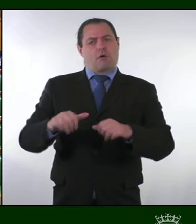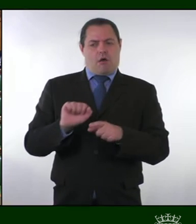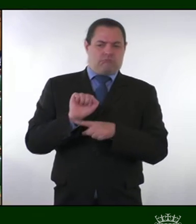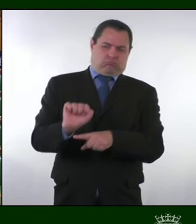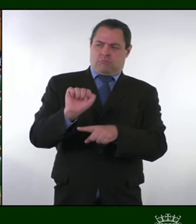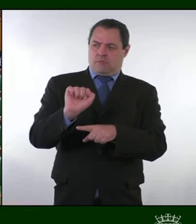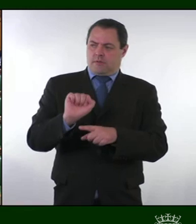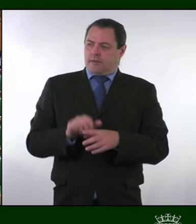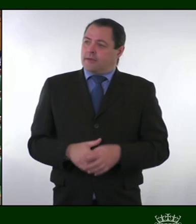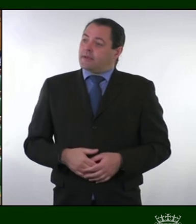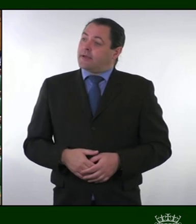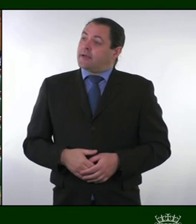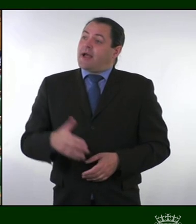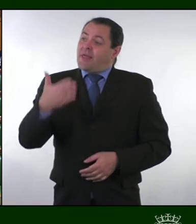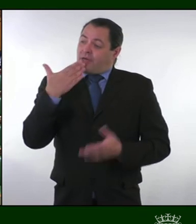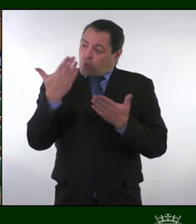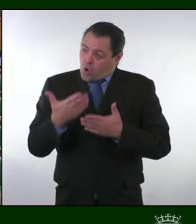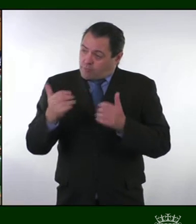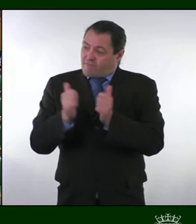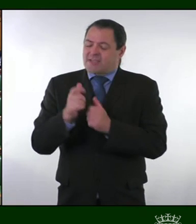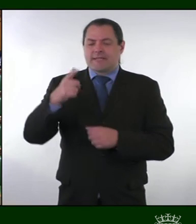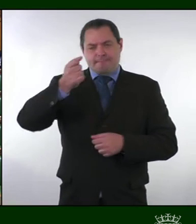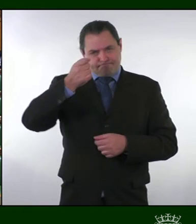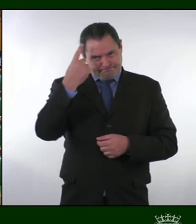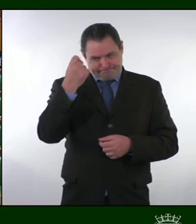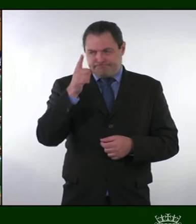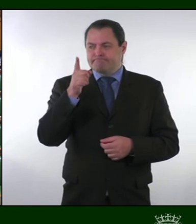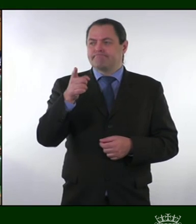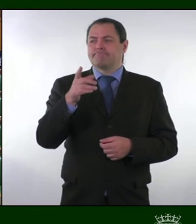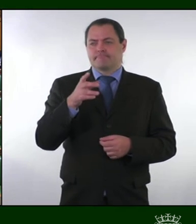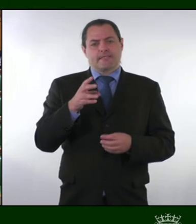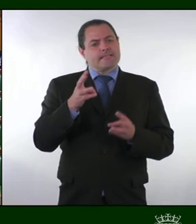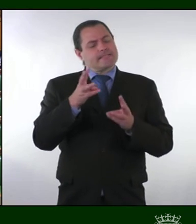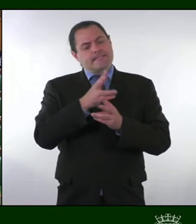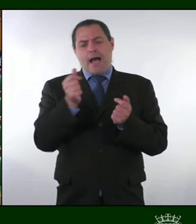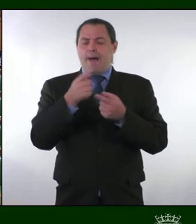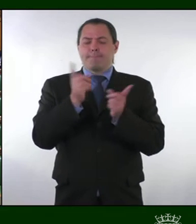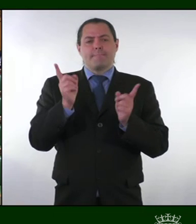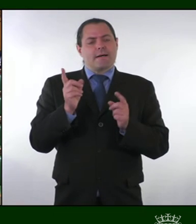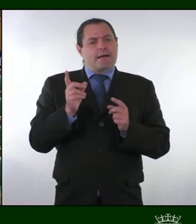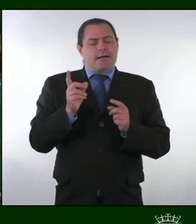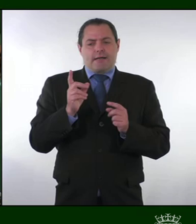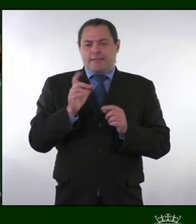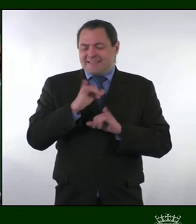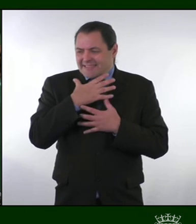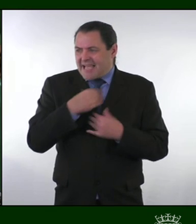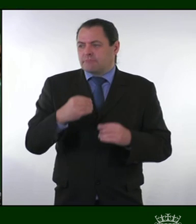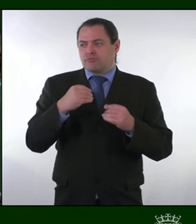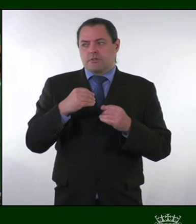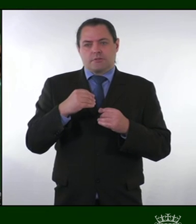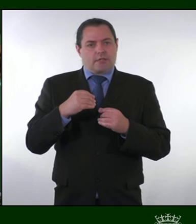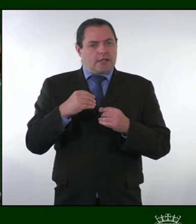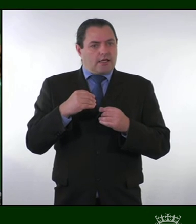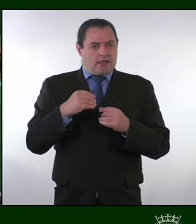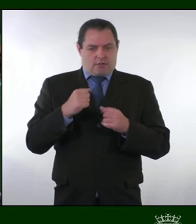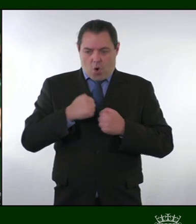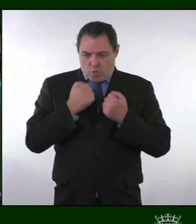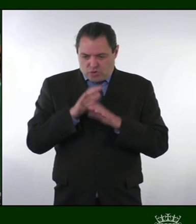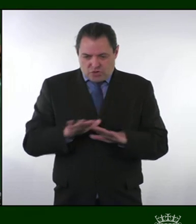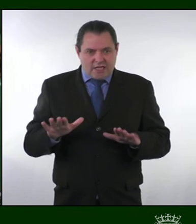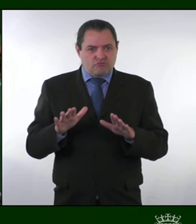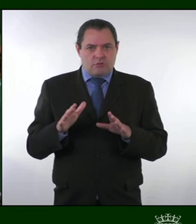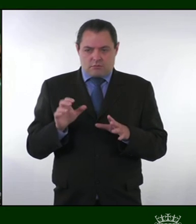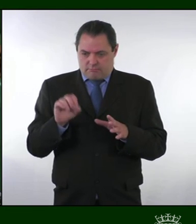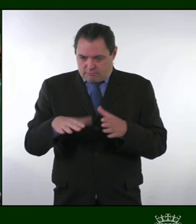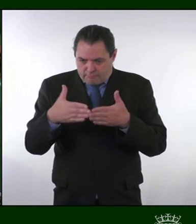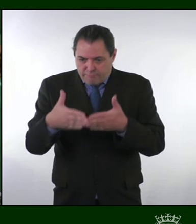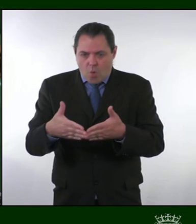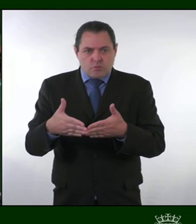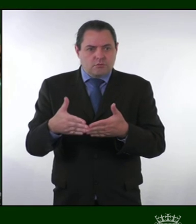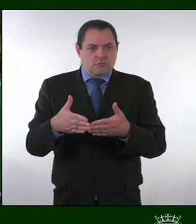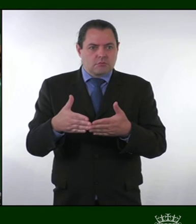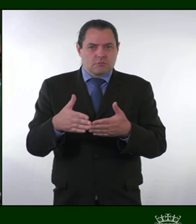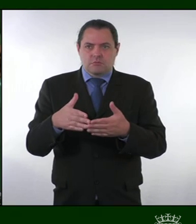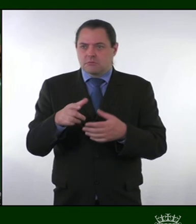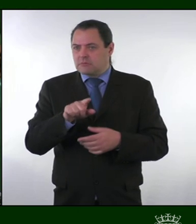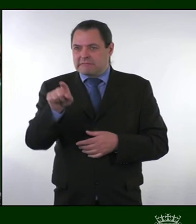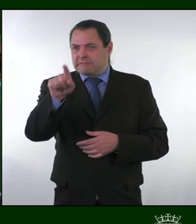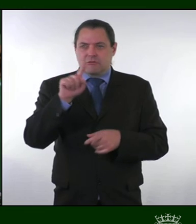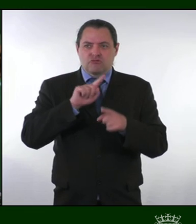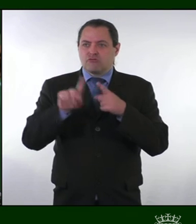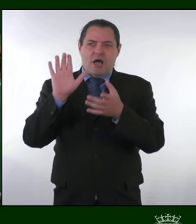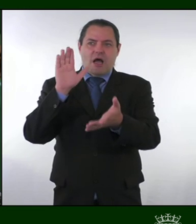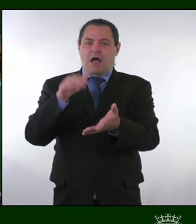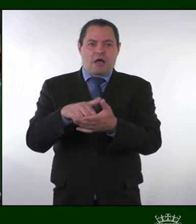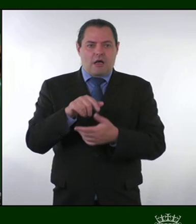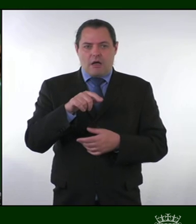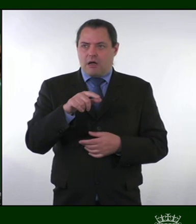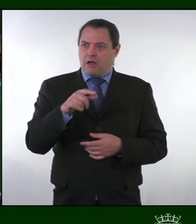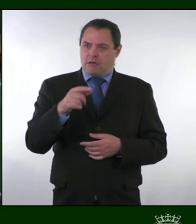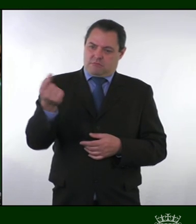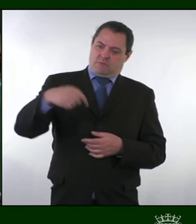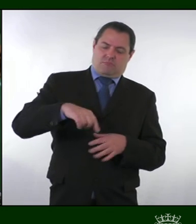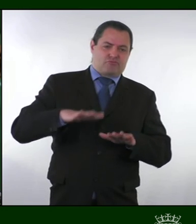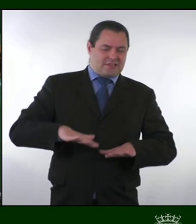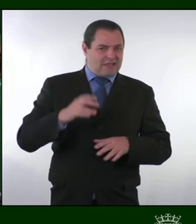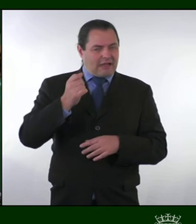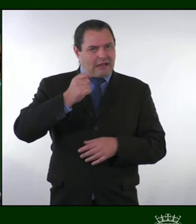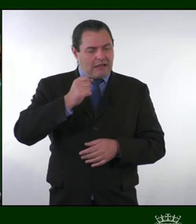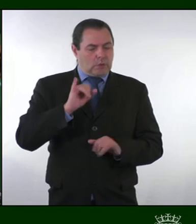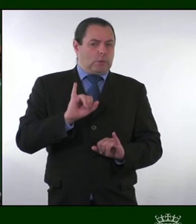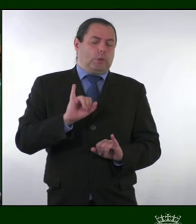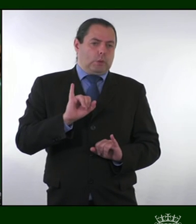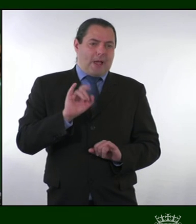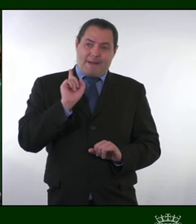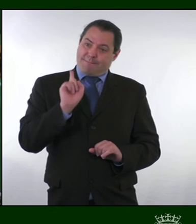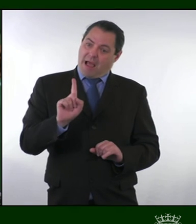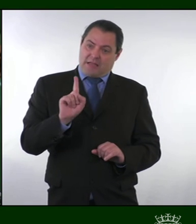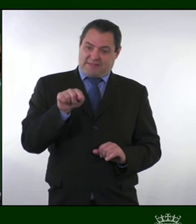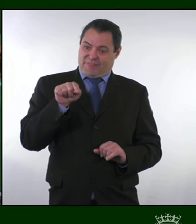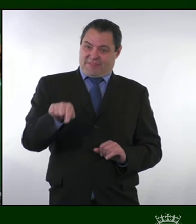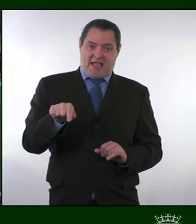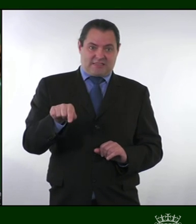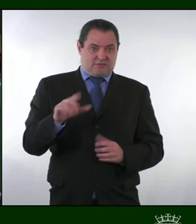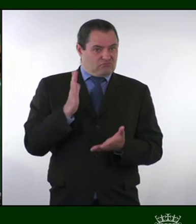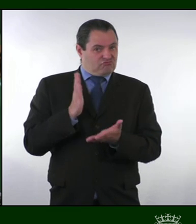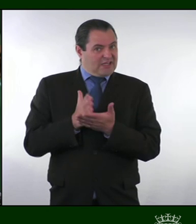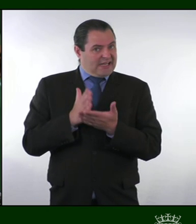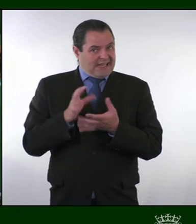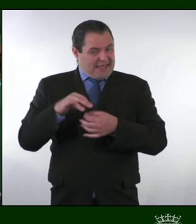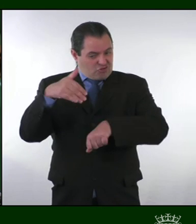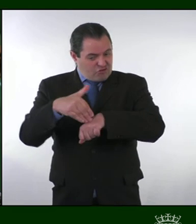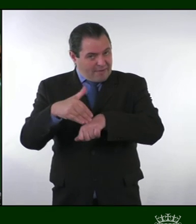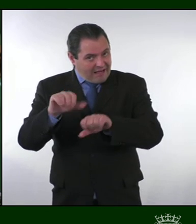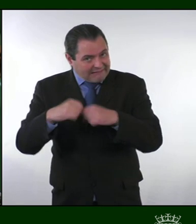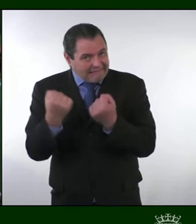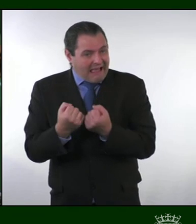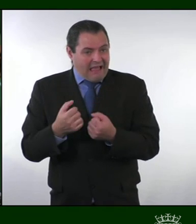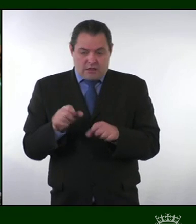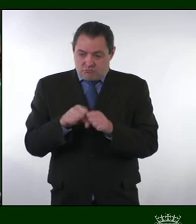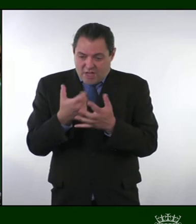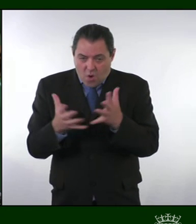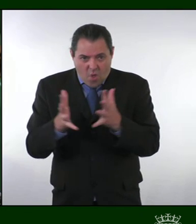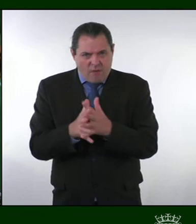I thank my honourable Friend. I have a great deal of sympathy with those who are so desperate as to put their children in dinghies, or even children’s paddling pools, and try to cross the channel, but I have to say that what they are doing is falling prey to criminal gangs and they are breaking the law.